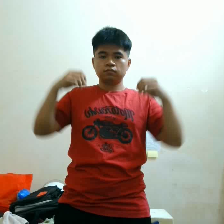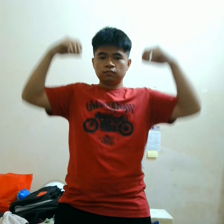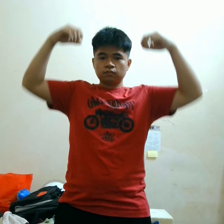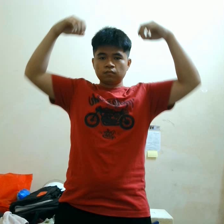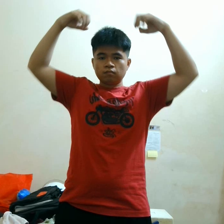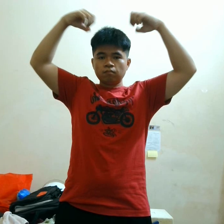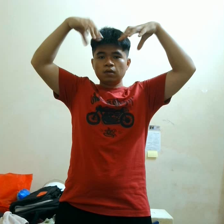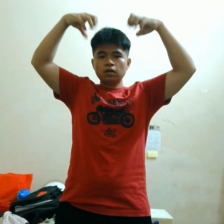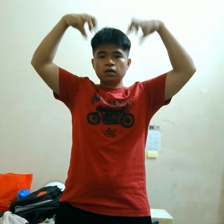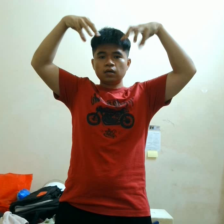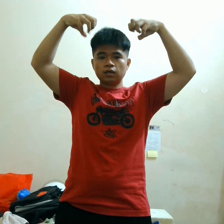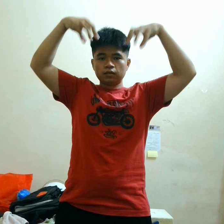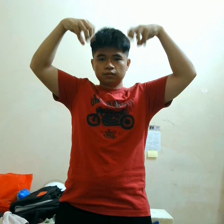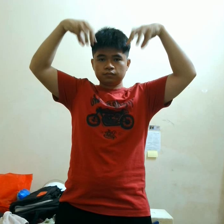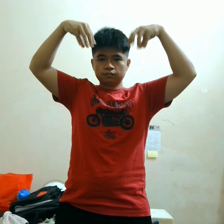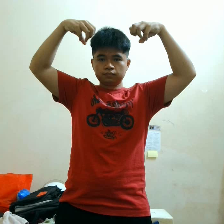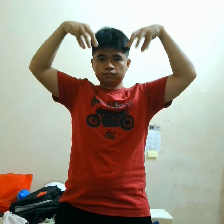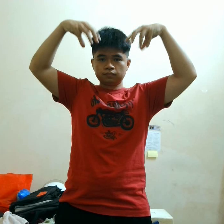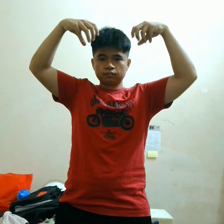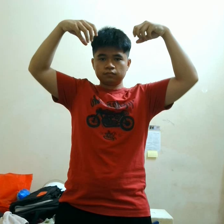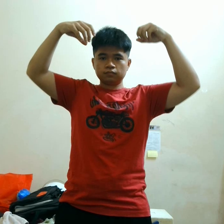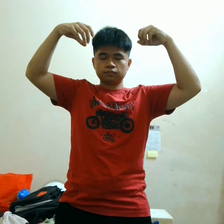mua